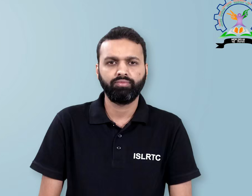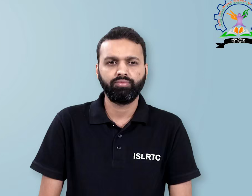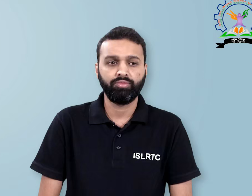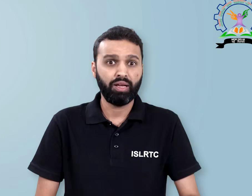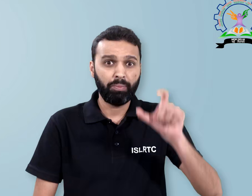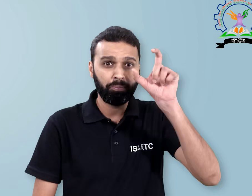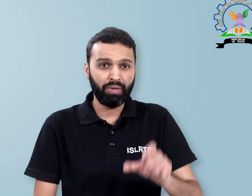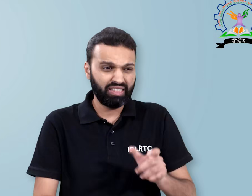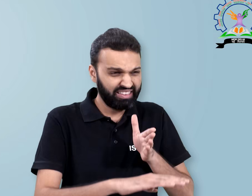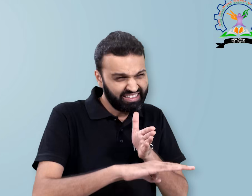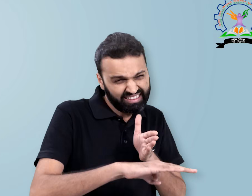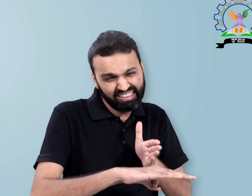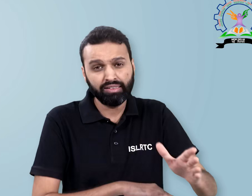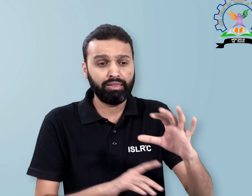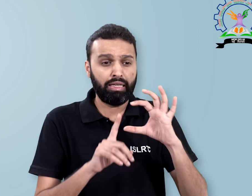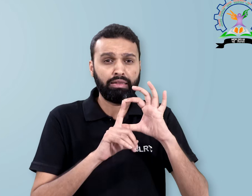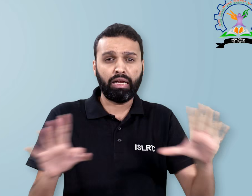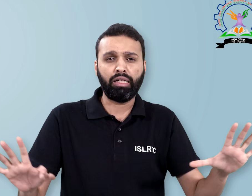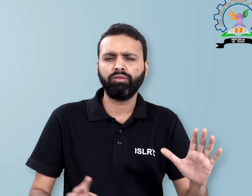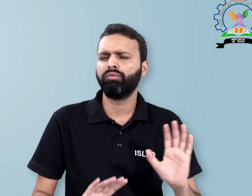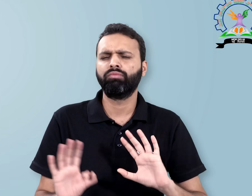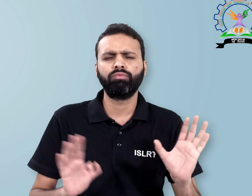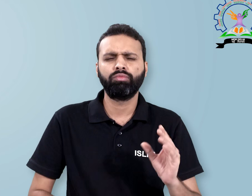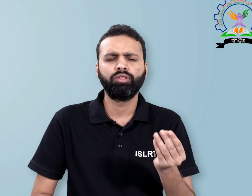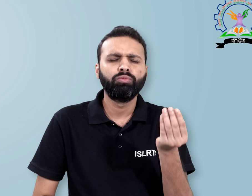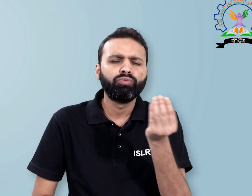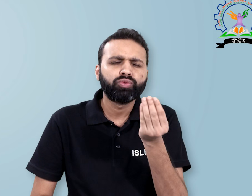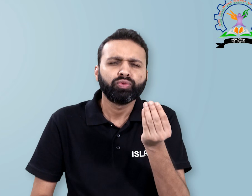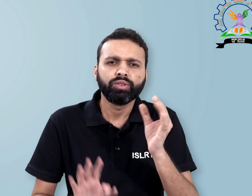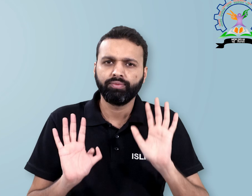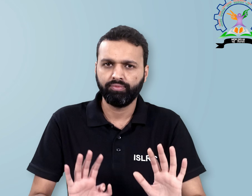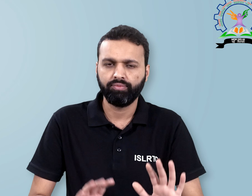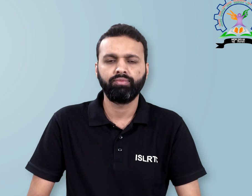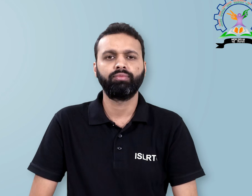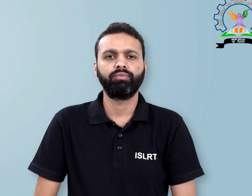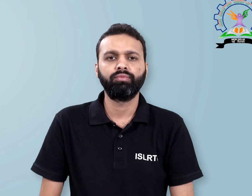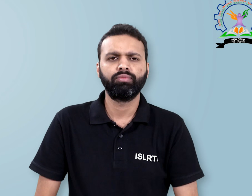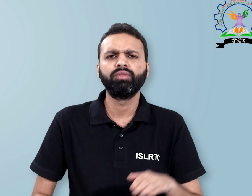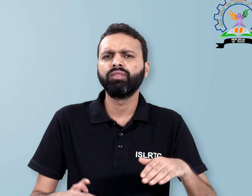Low Risk Group